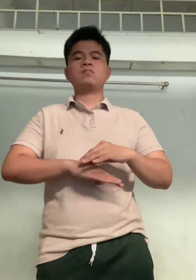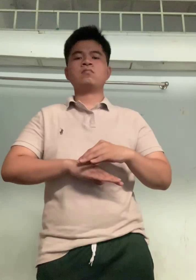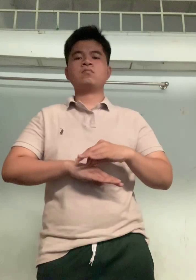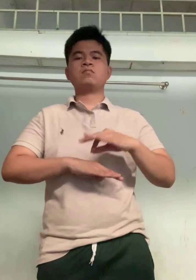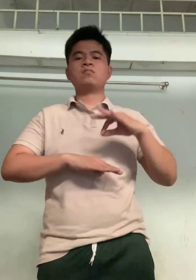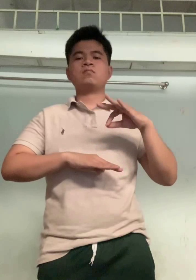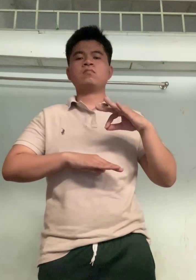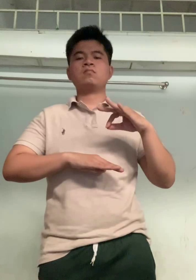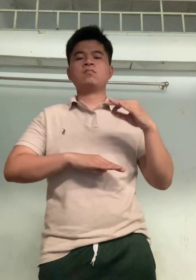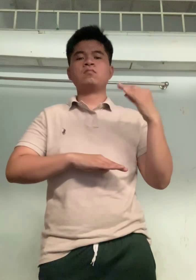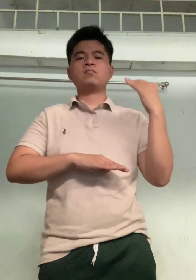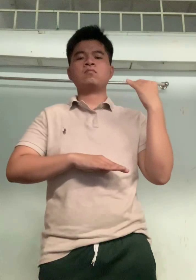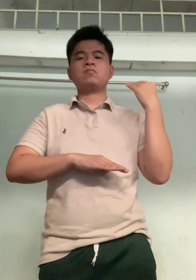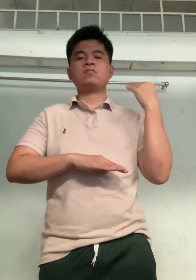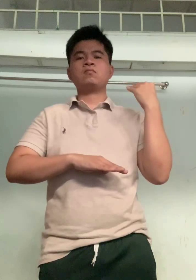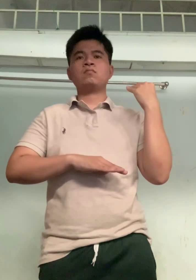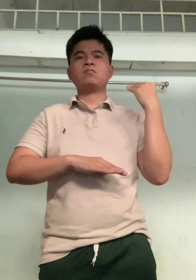tuan truoc